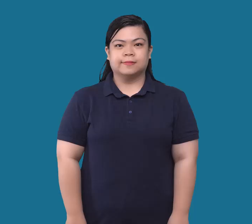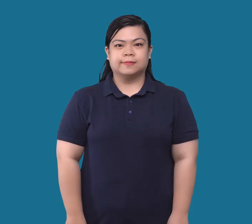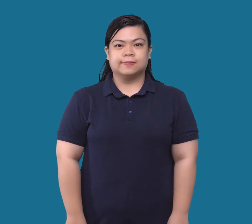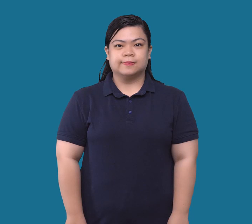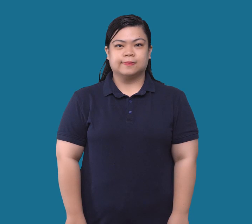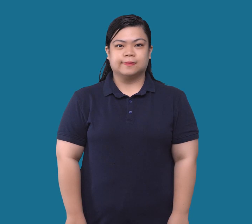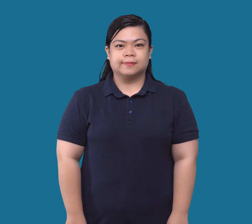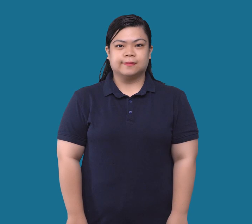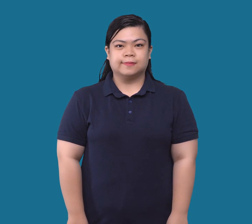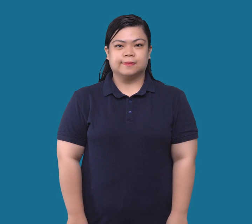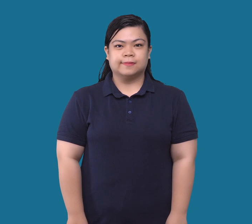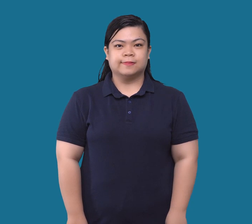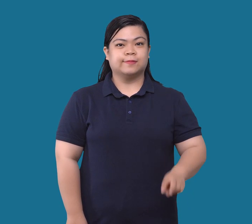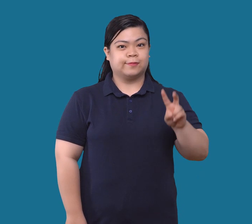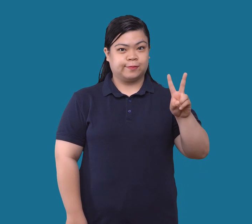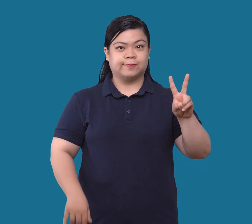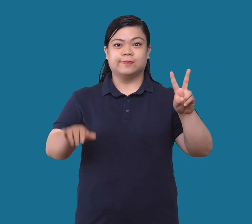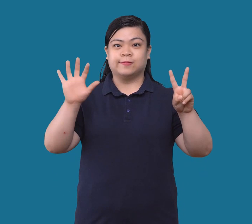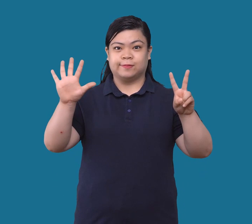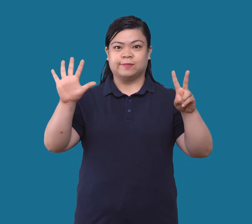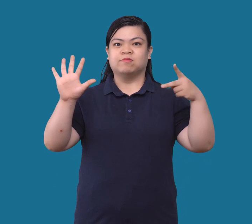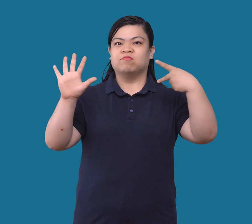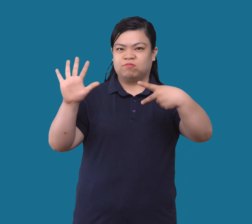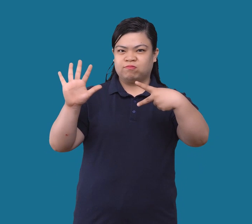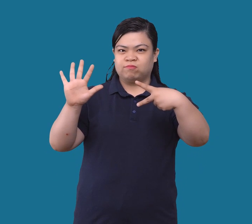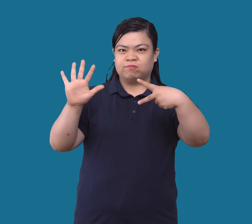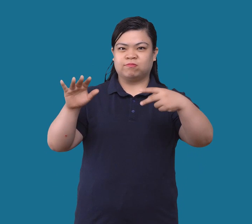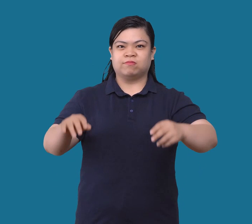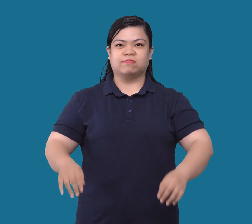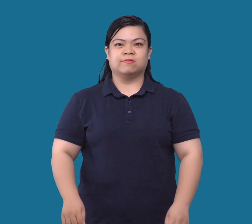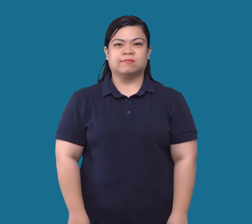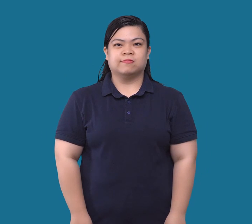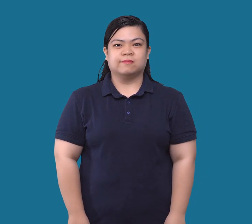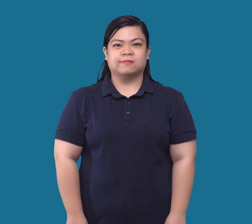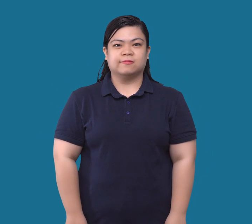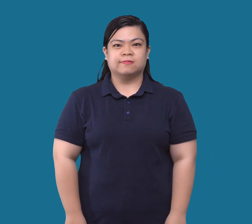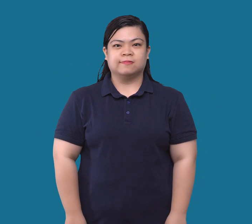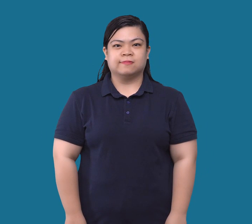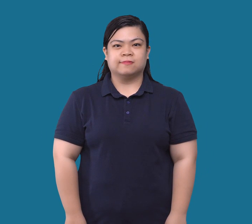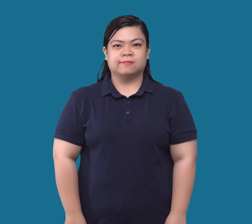2 < 5 (Toán học)